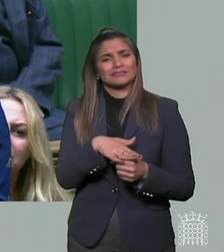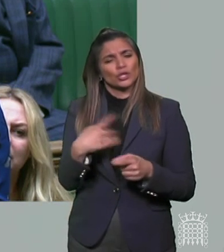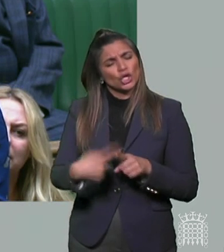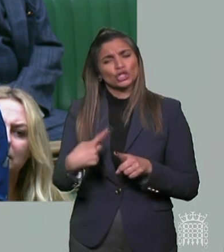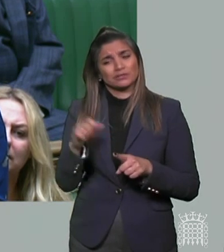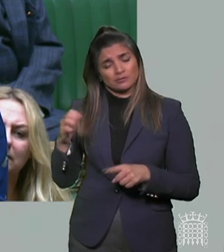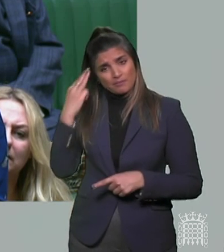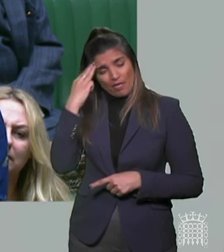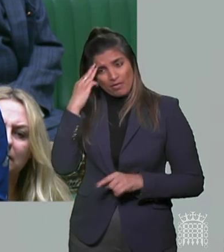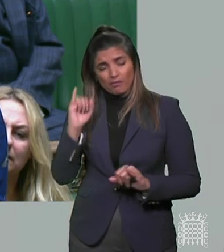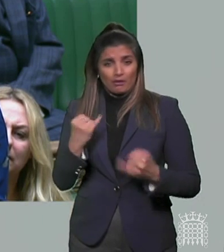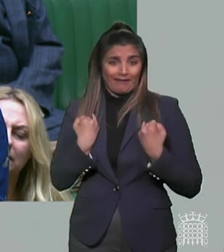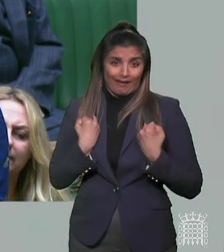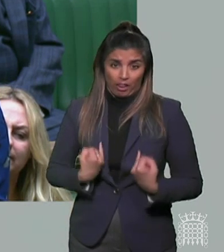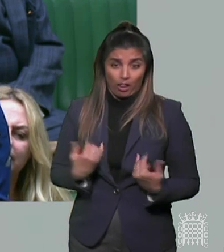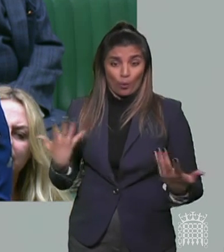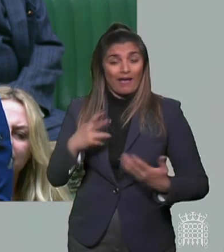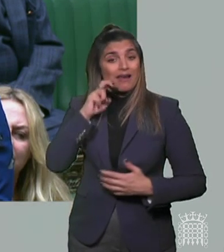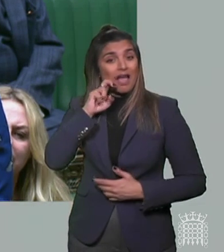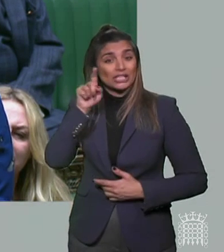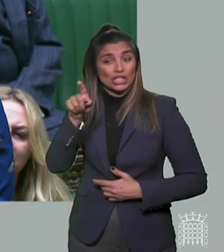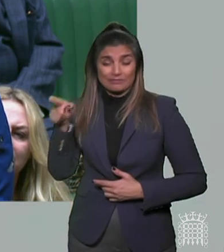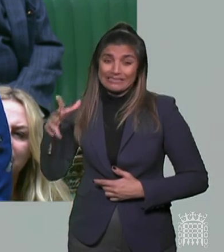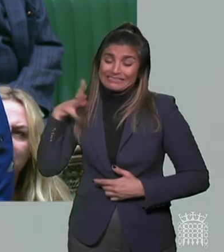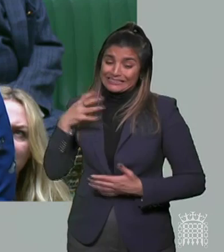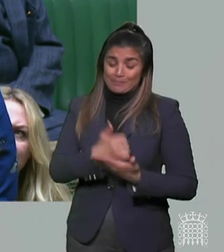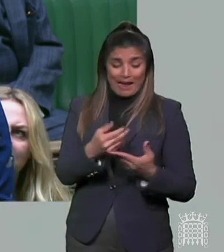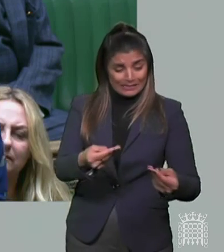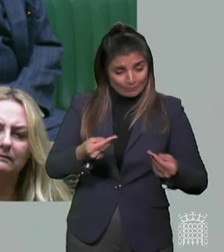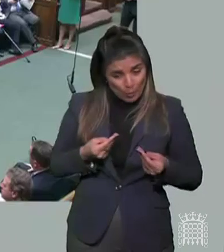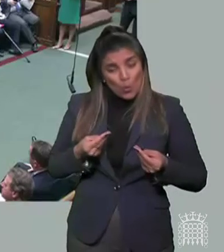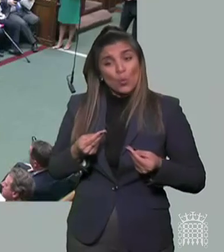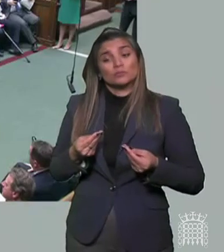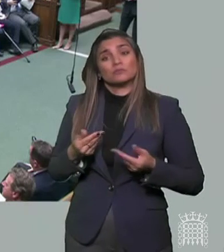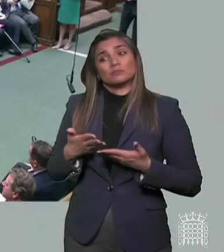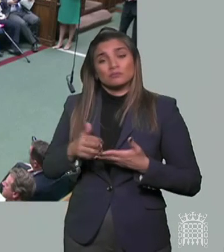His mother is extremely ill in Nigeria; he needs to get his passport to visit her.